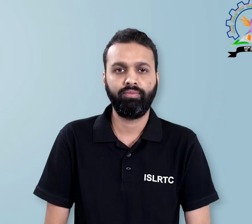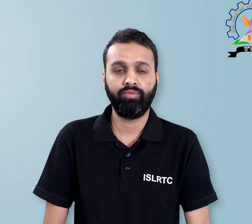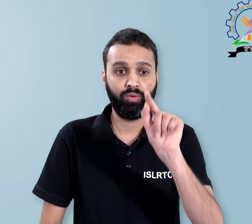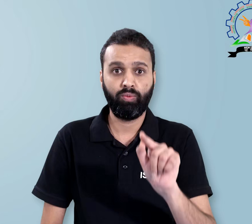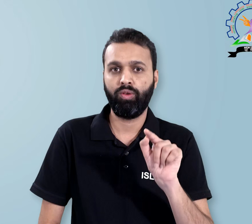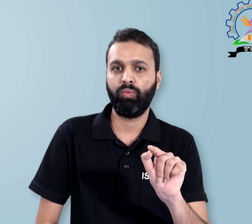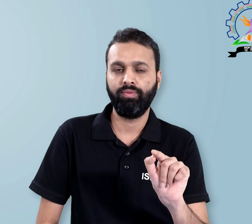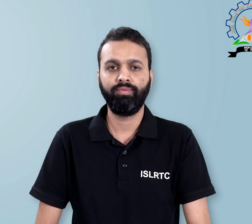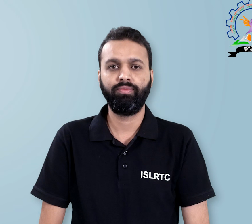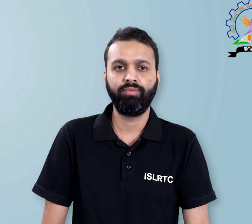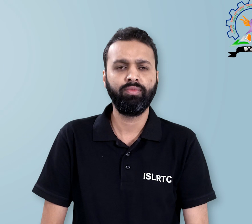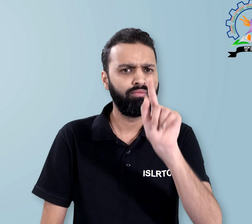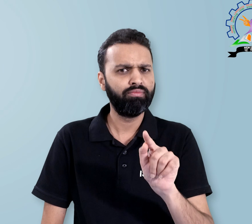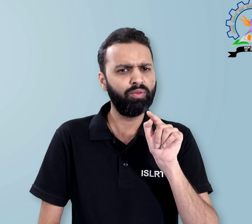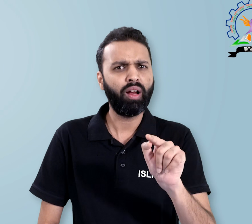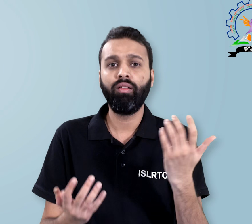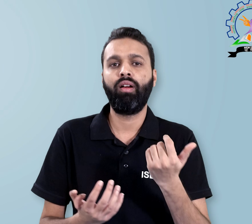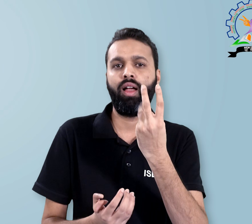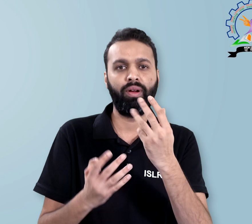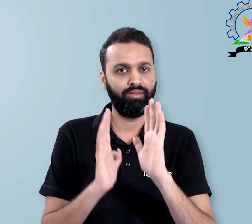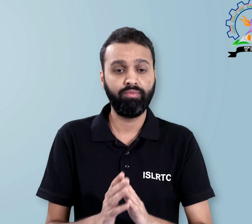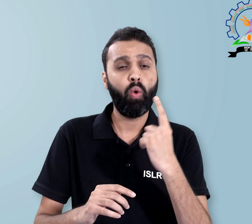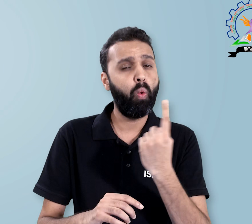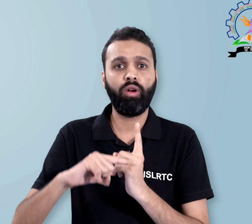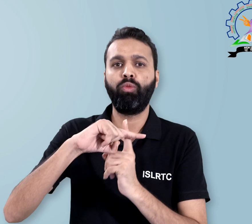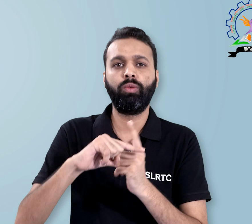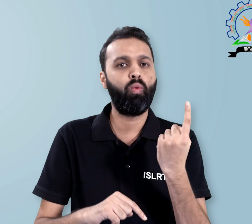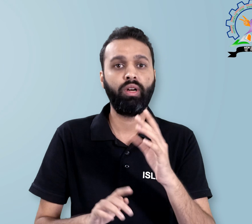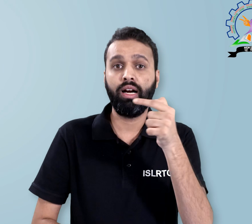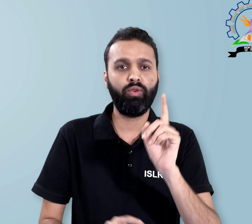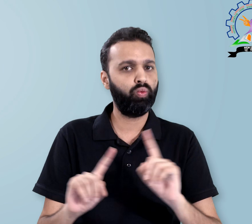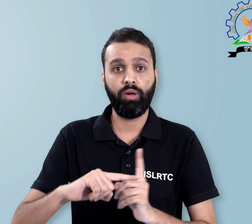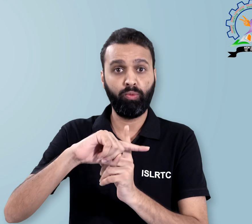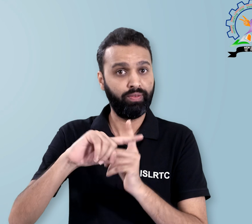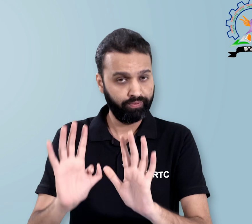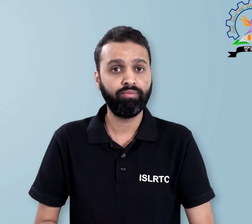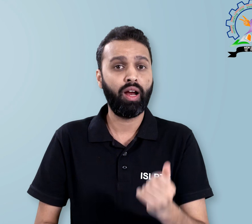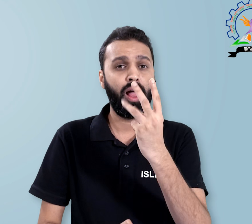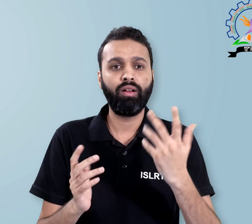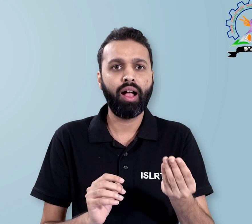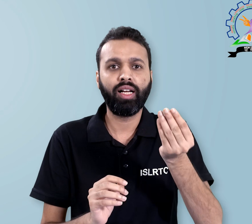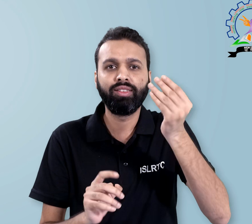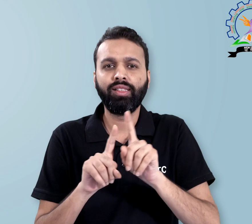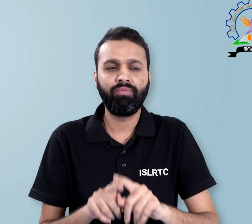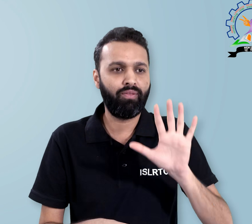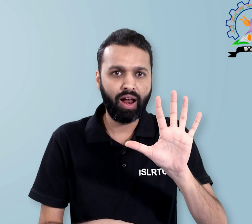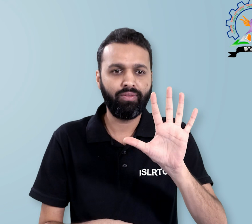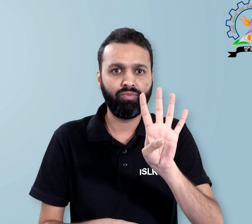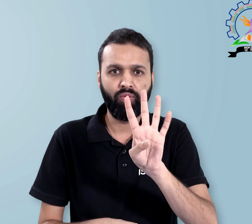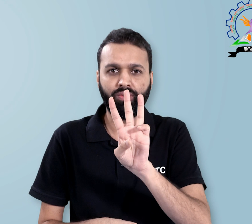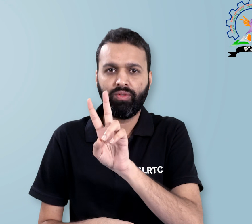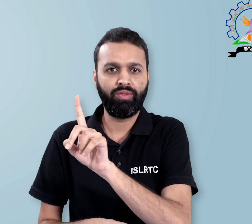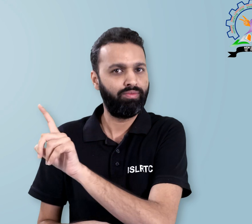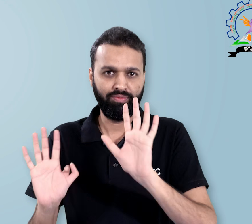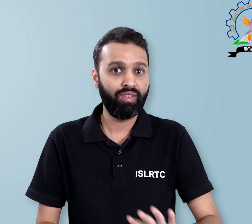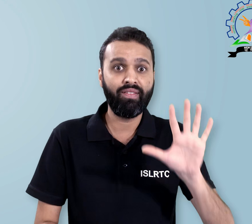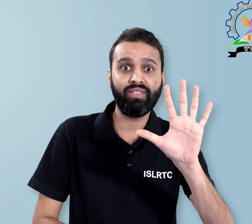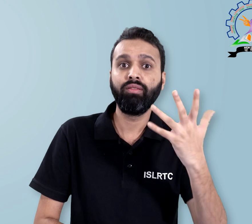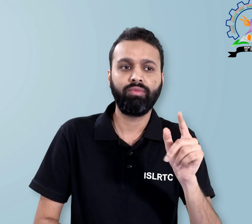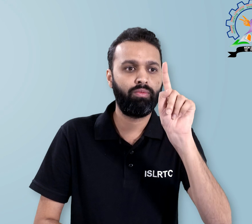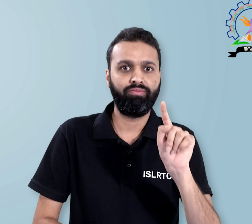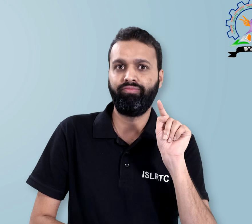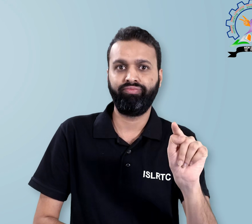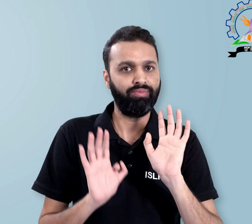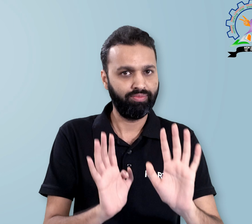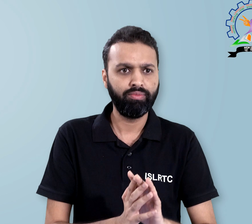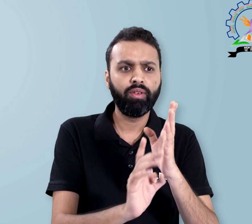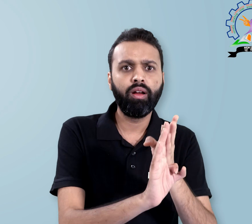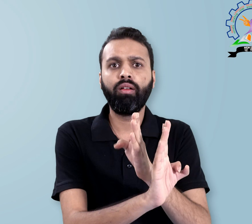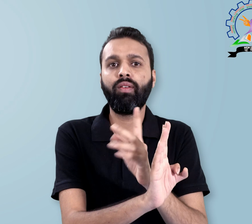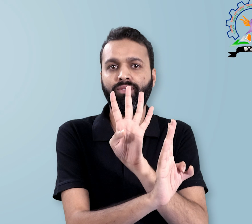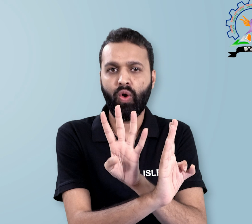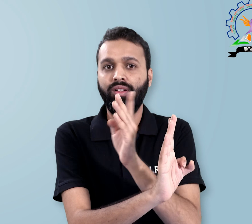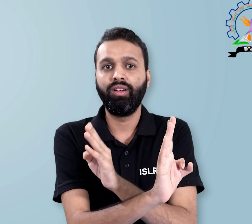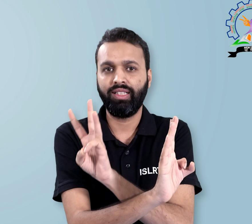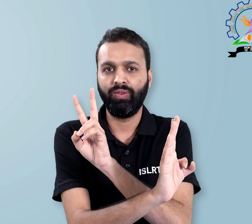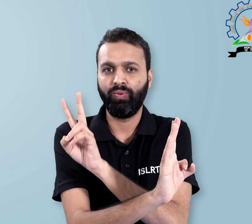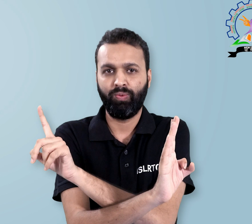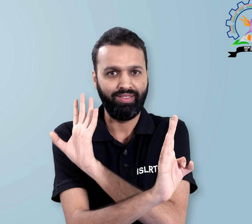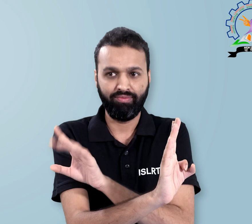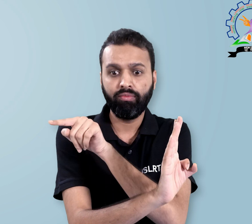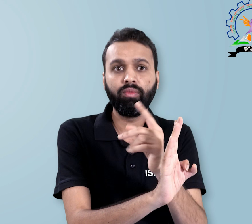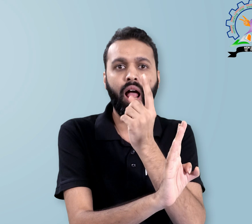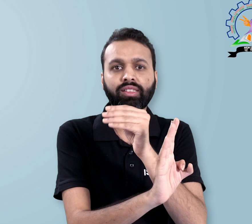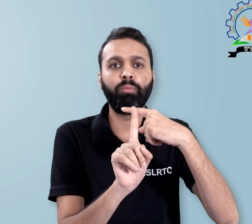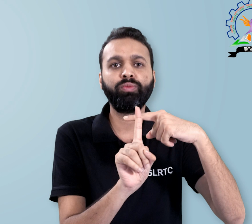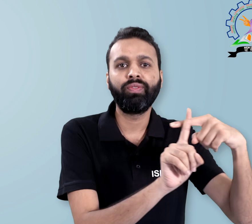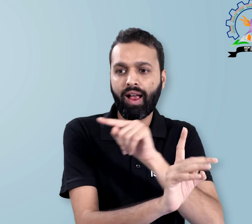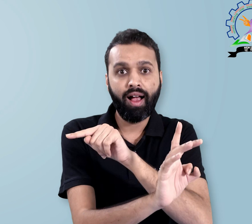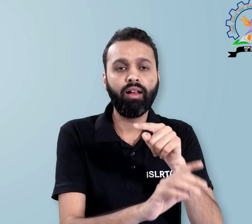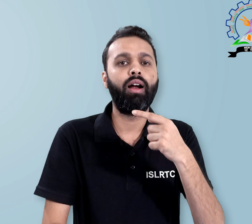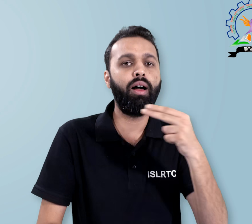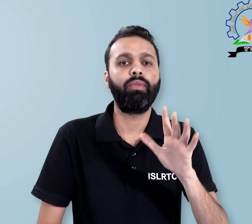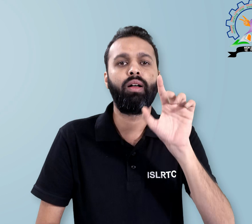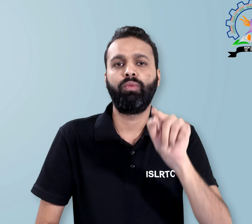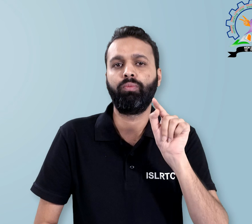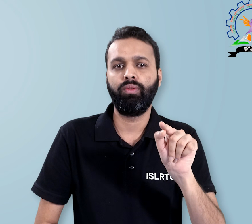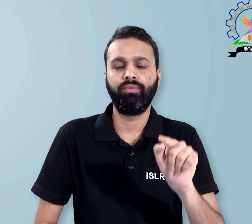Factorial The product of all positive integers less than or equal to (≤) an assigned positive integer. For example, factorial 5 is expressed as 5! , meaning that 1 × 2 × 3 × 4 × 5.